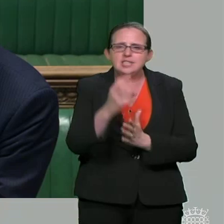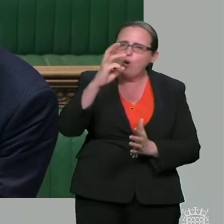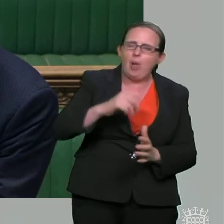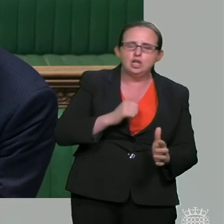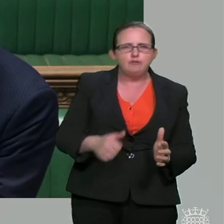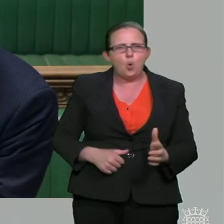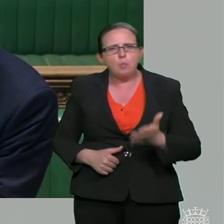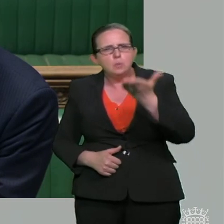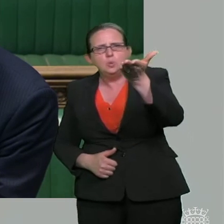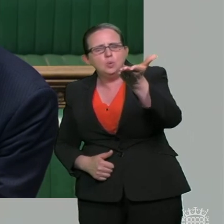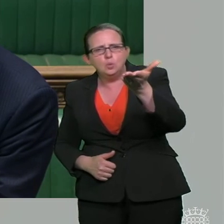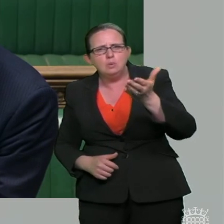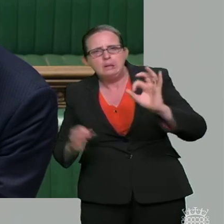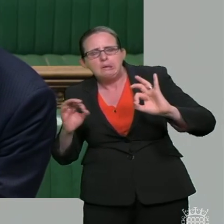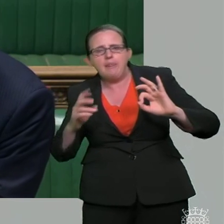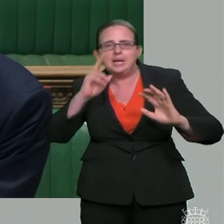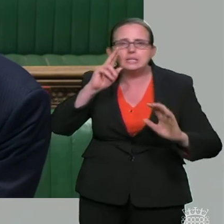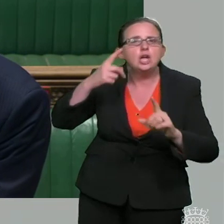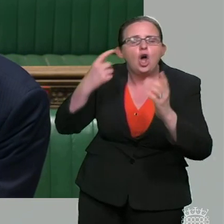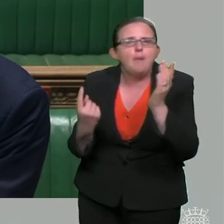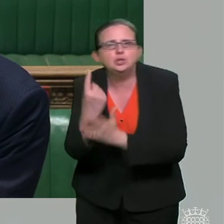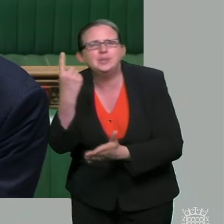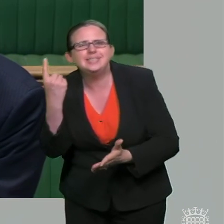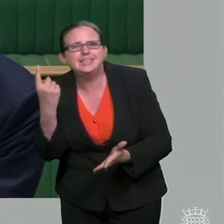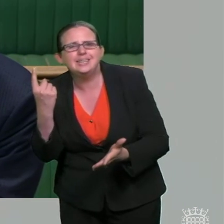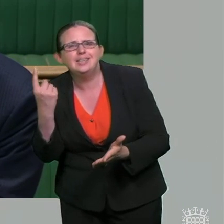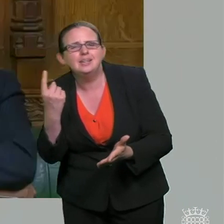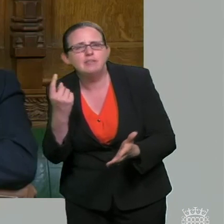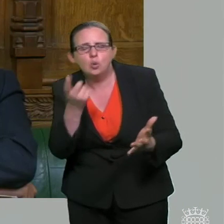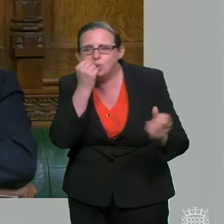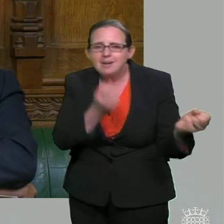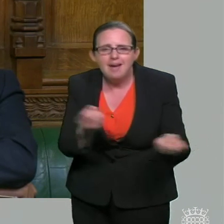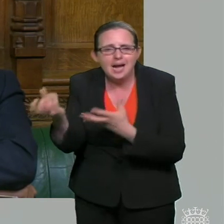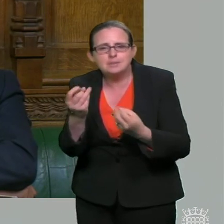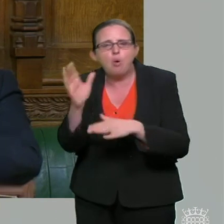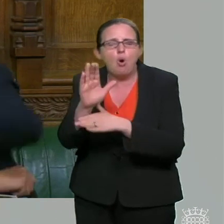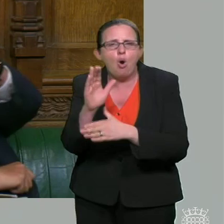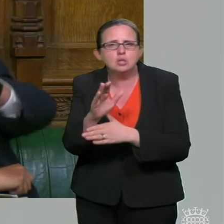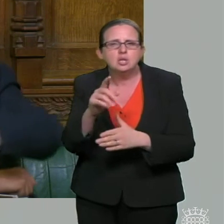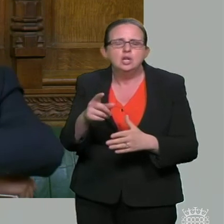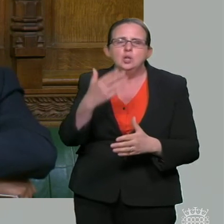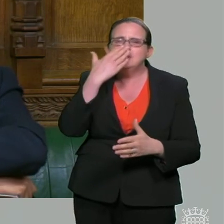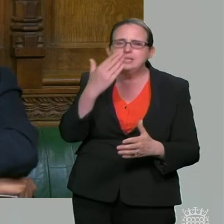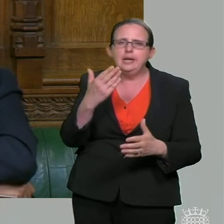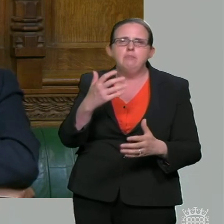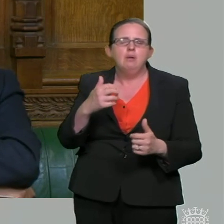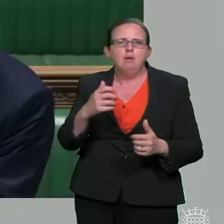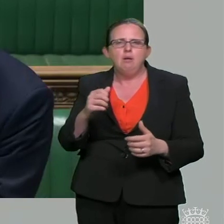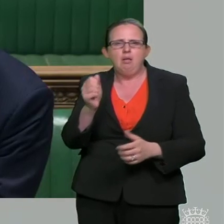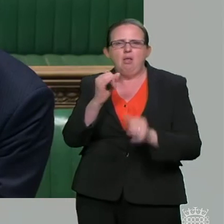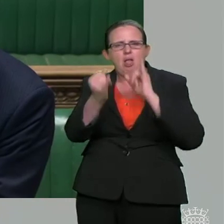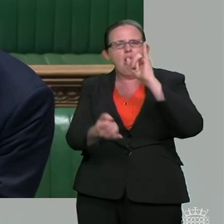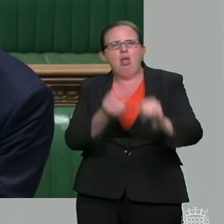Why is he not thinking of this as an opportunity for exports, instead of cowering in this way?